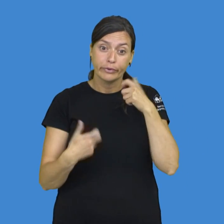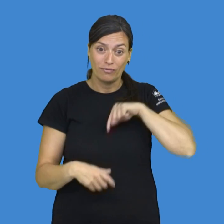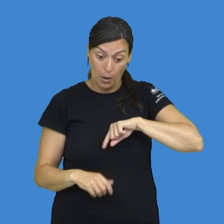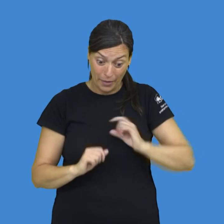sentir